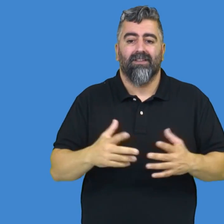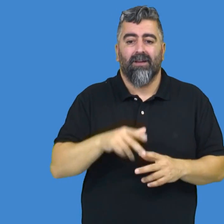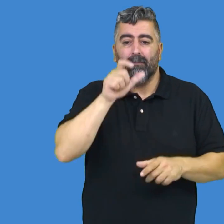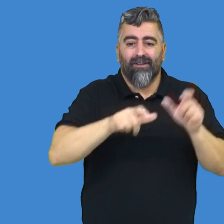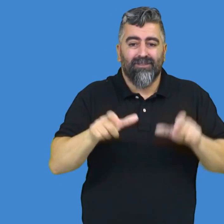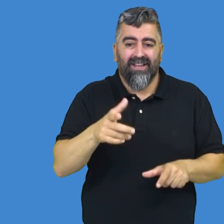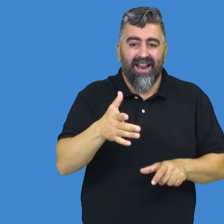persona